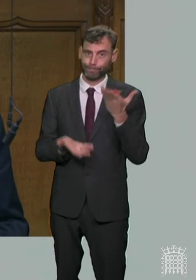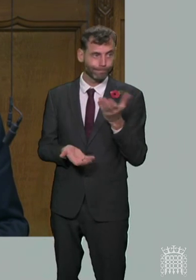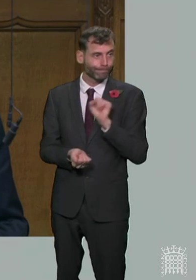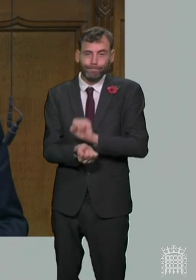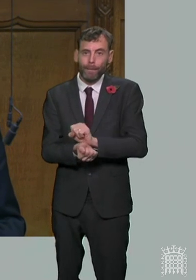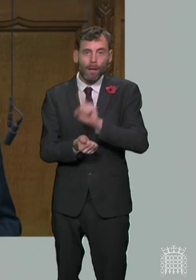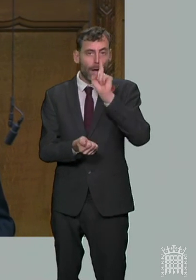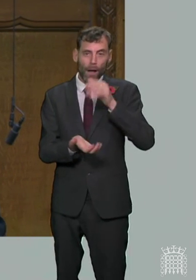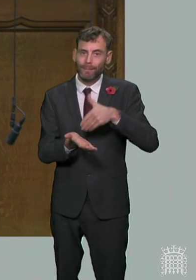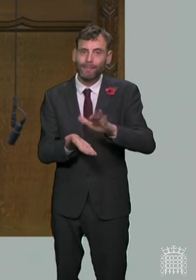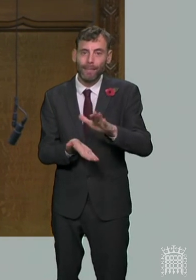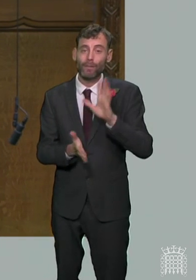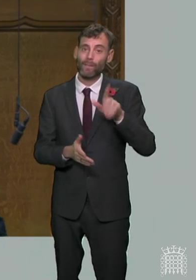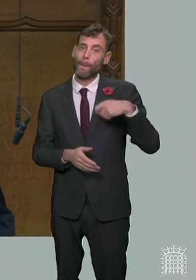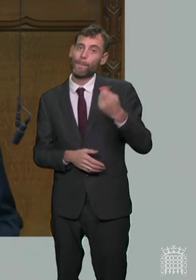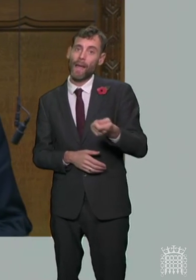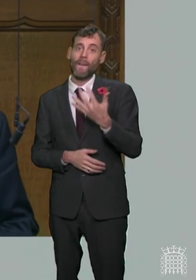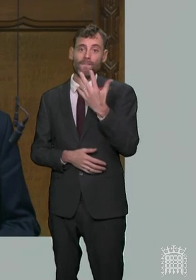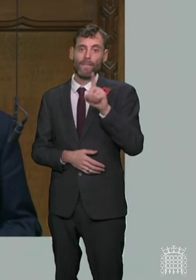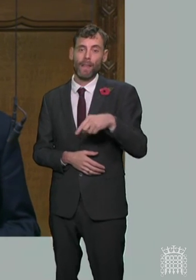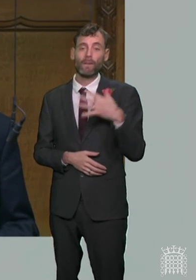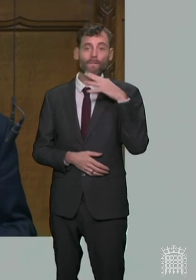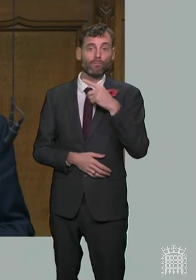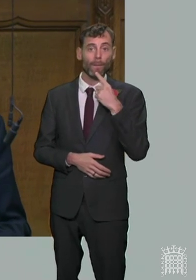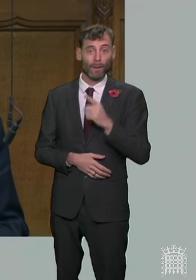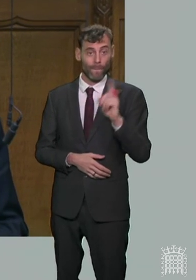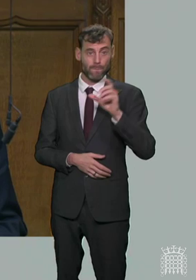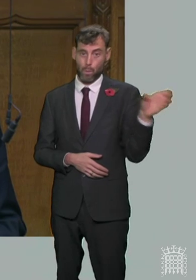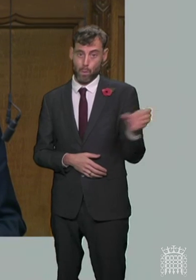She has been forced to pay £5,000 for a waking watch and alarms.